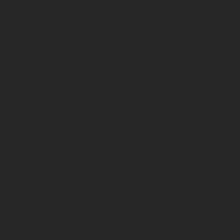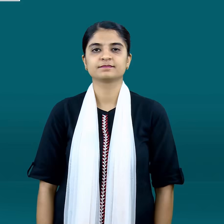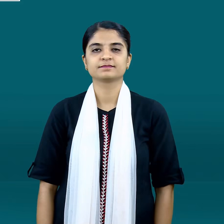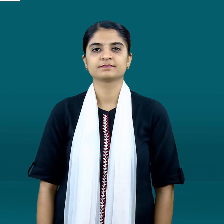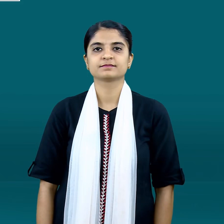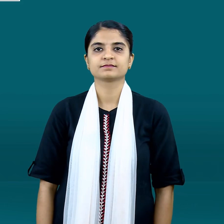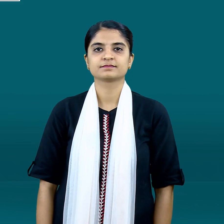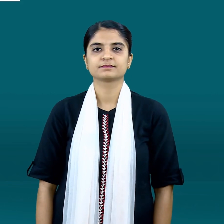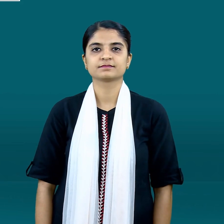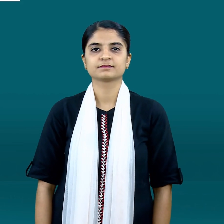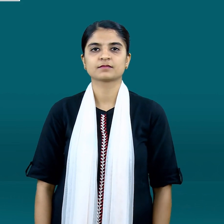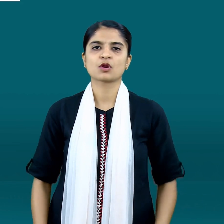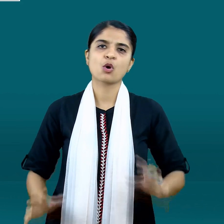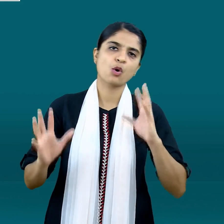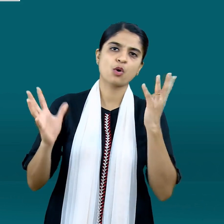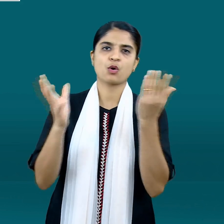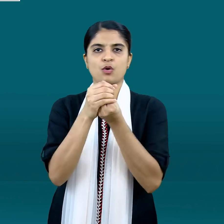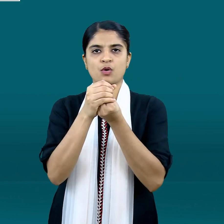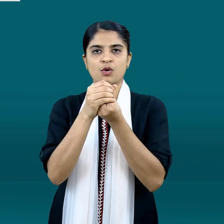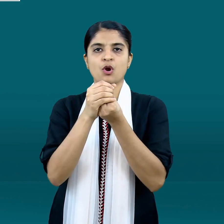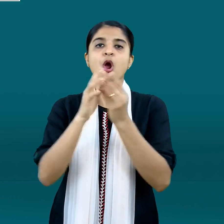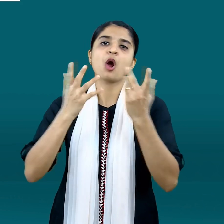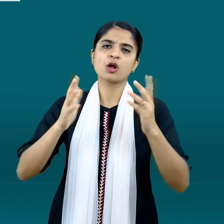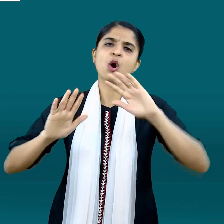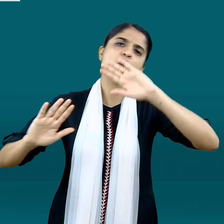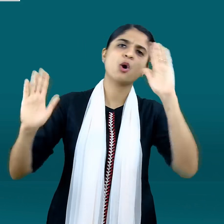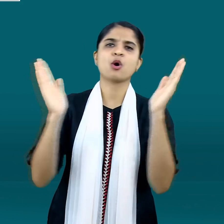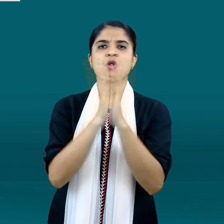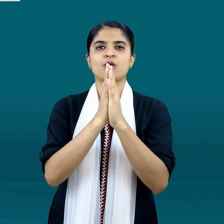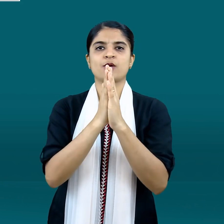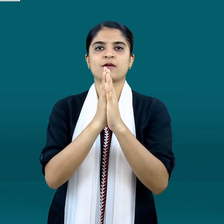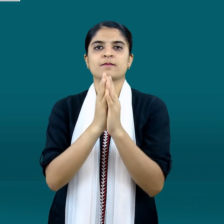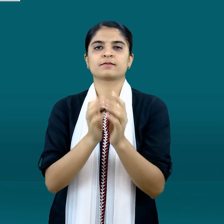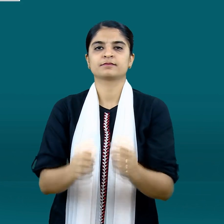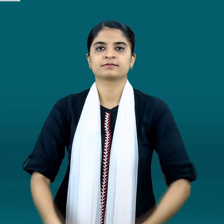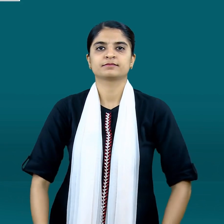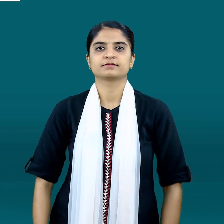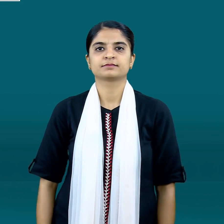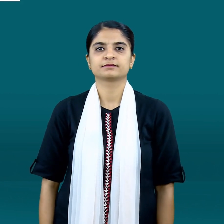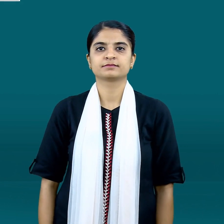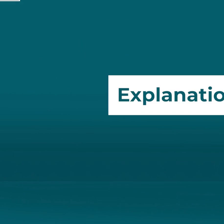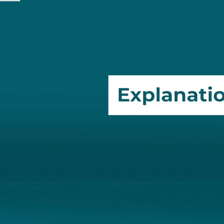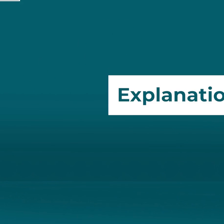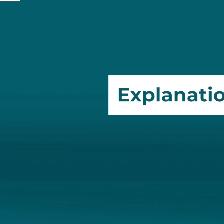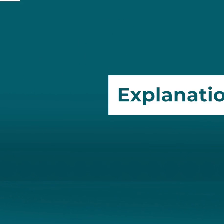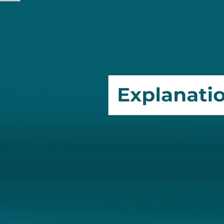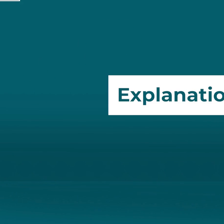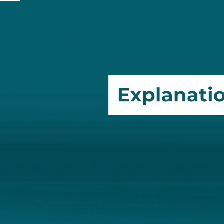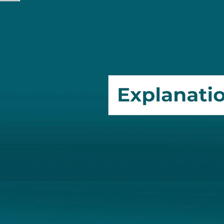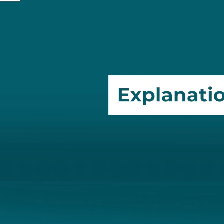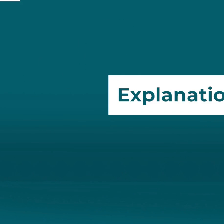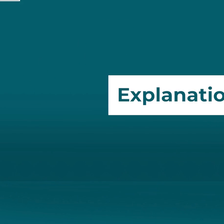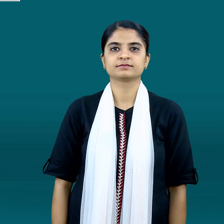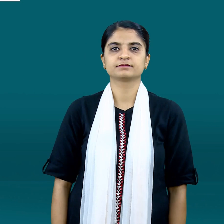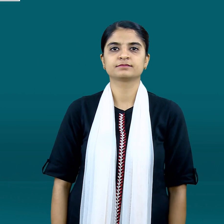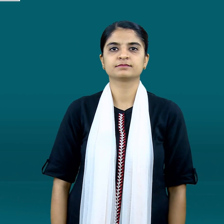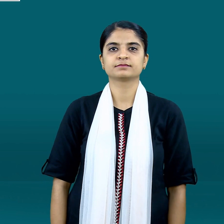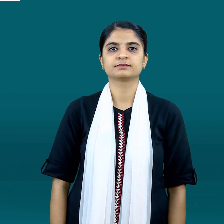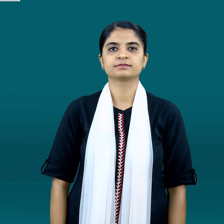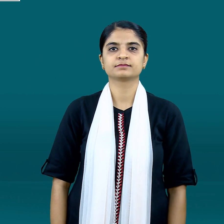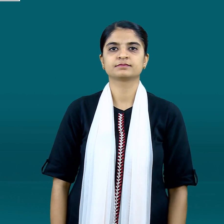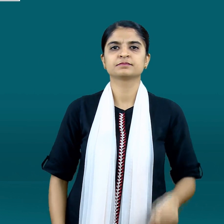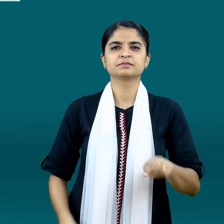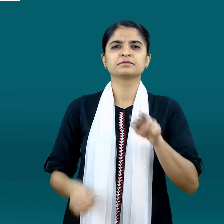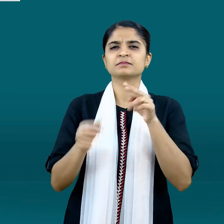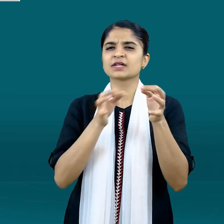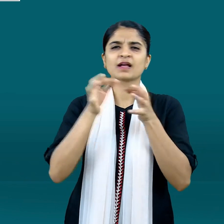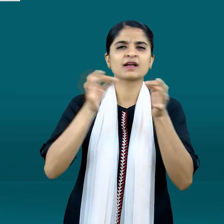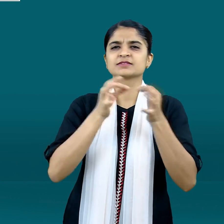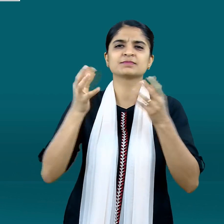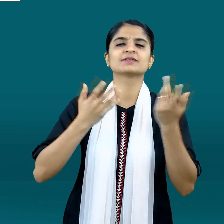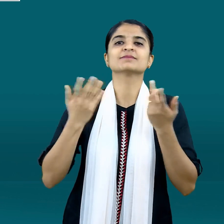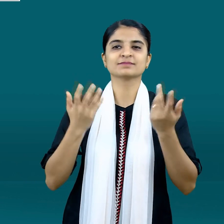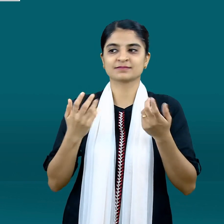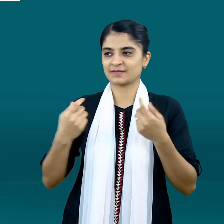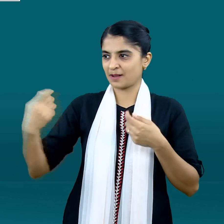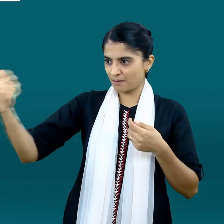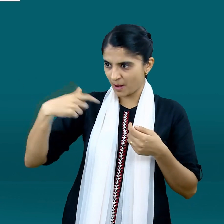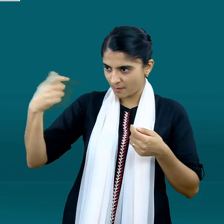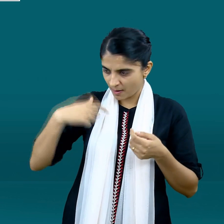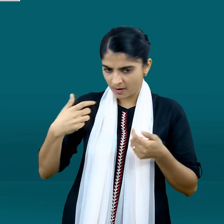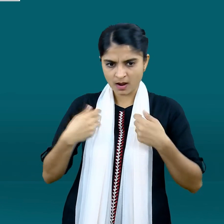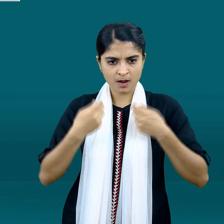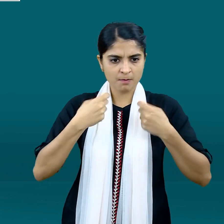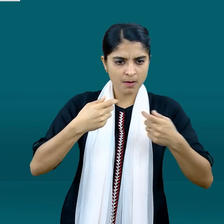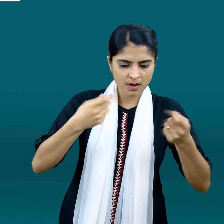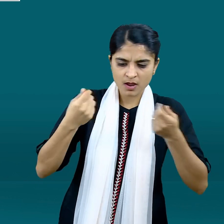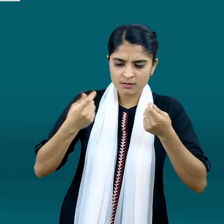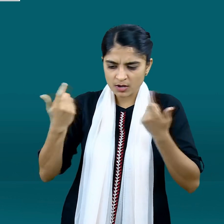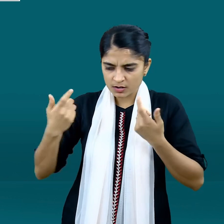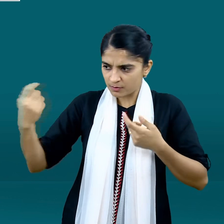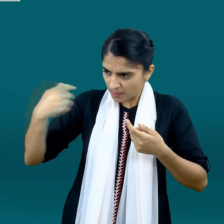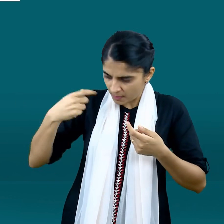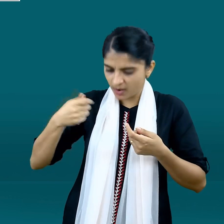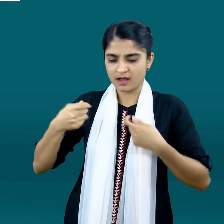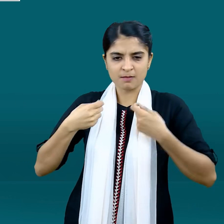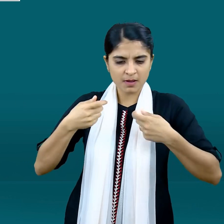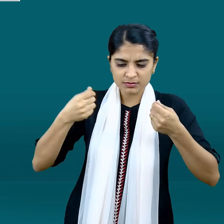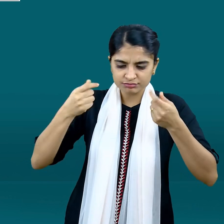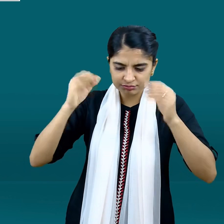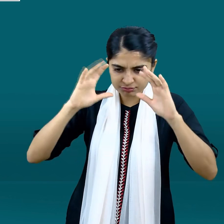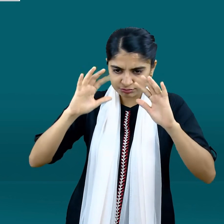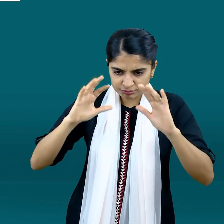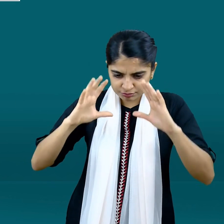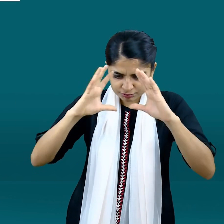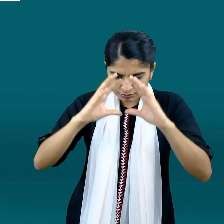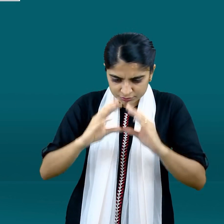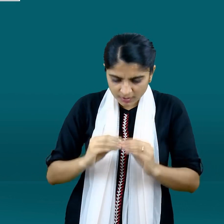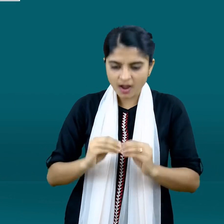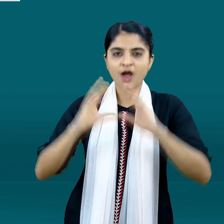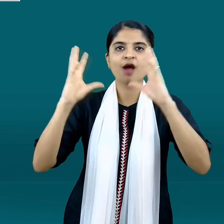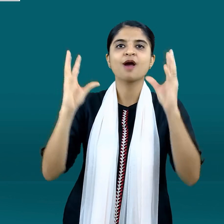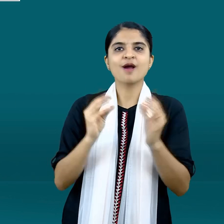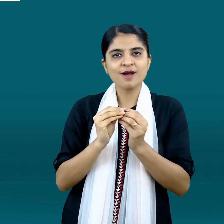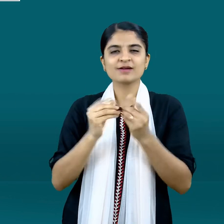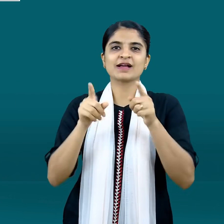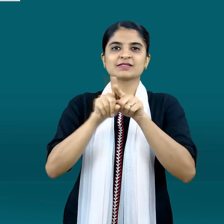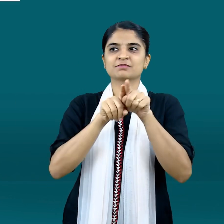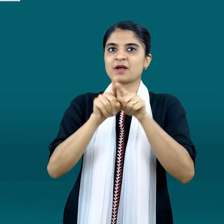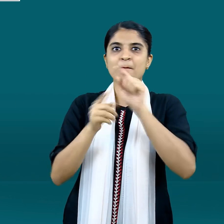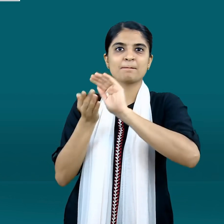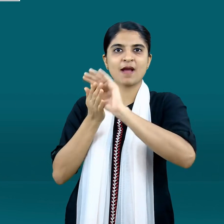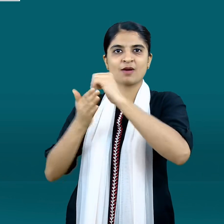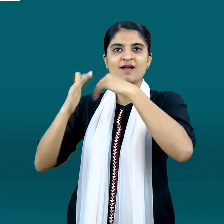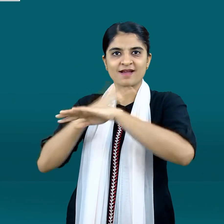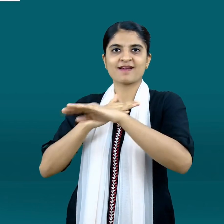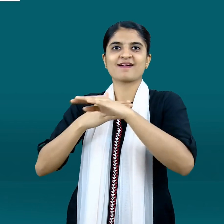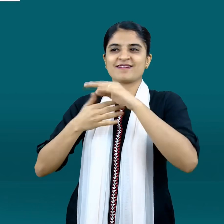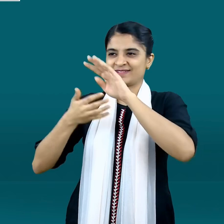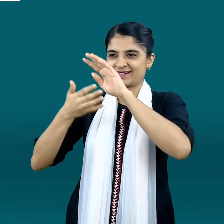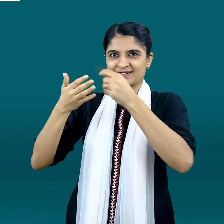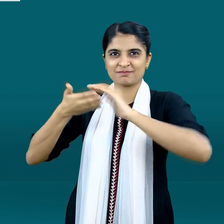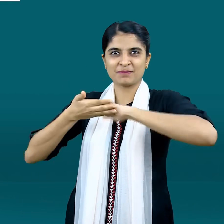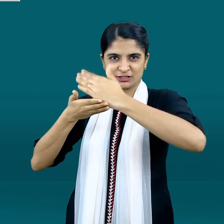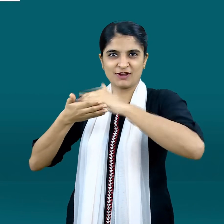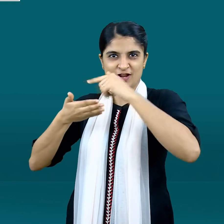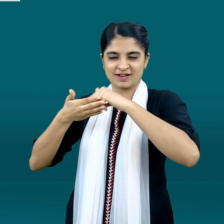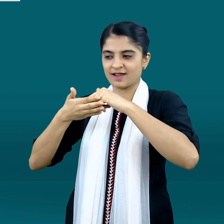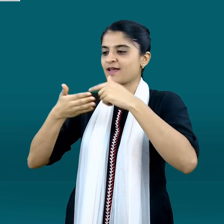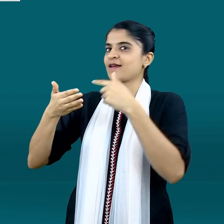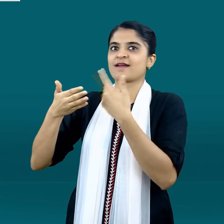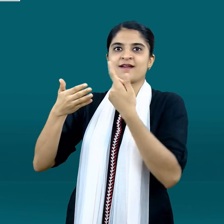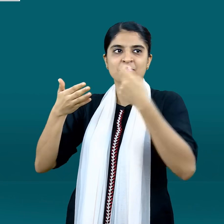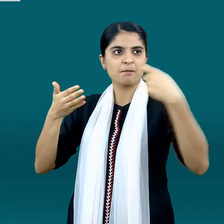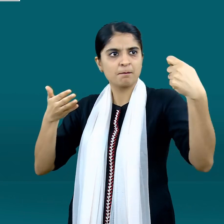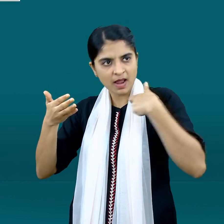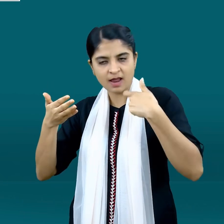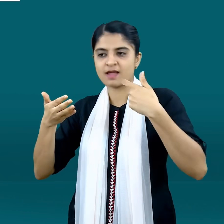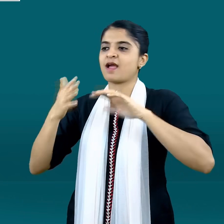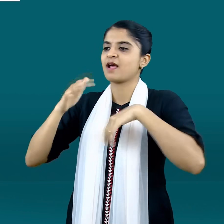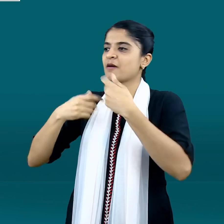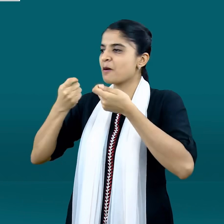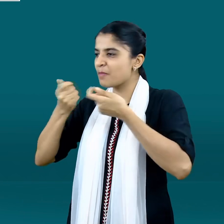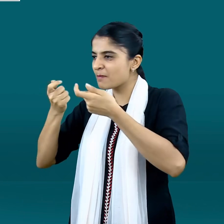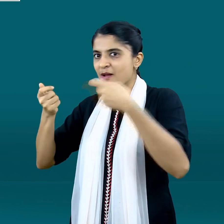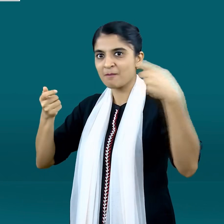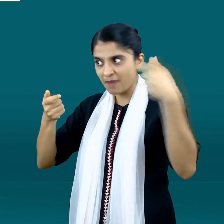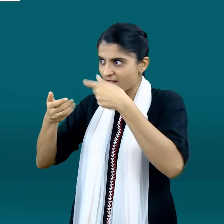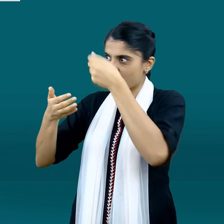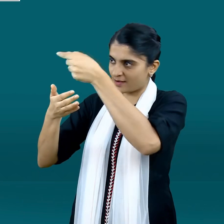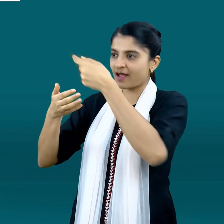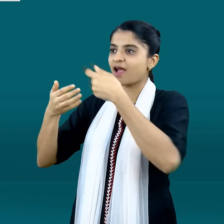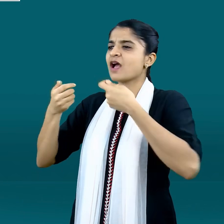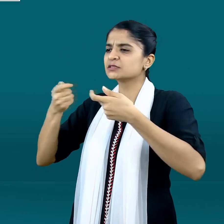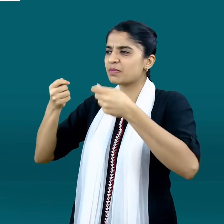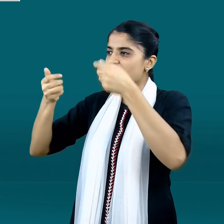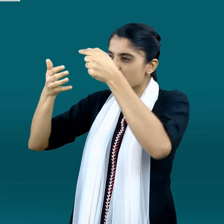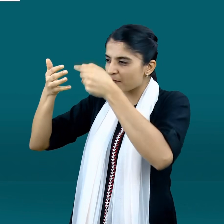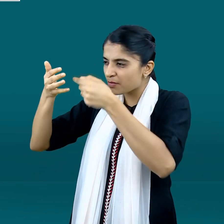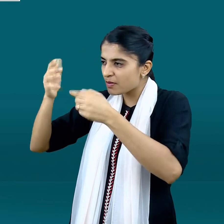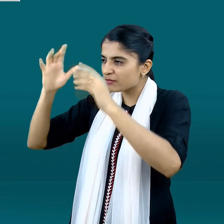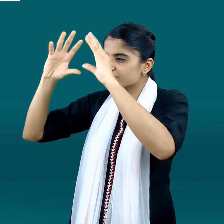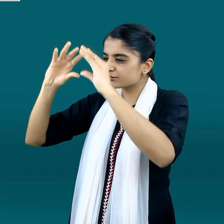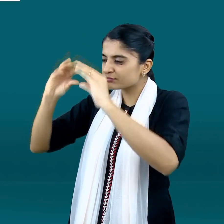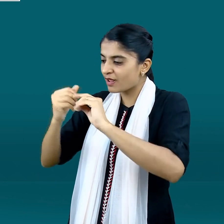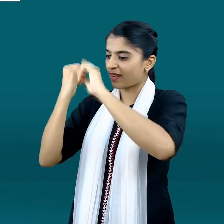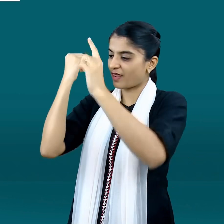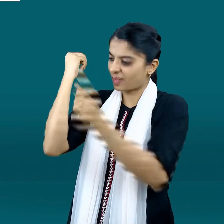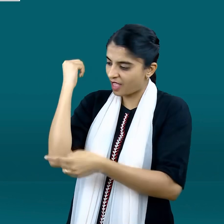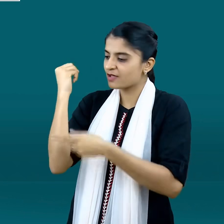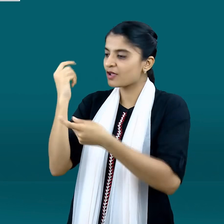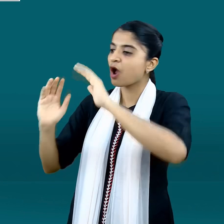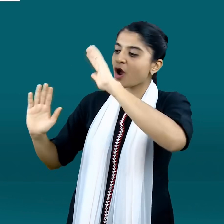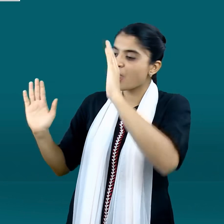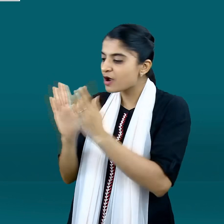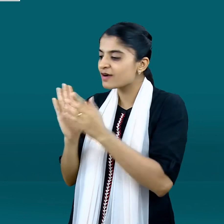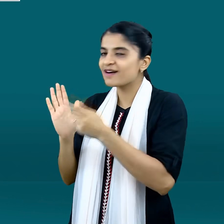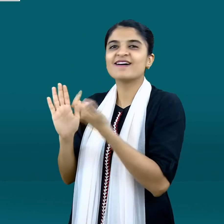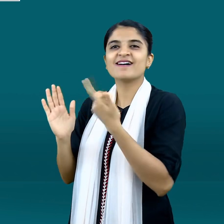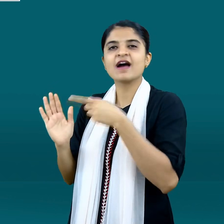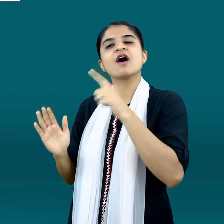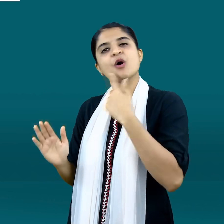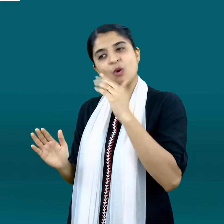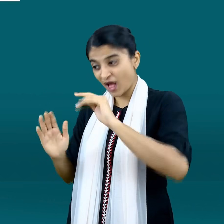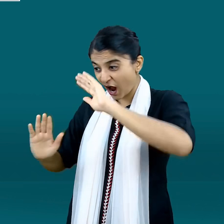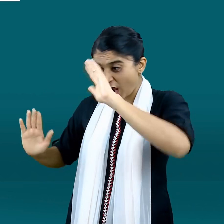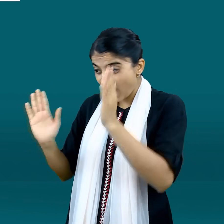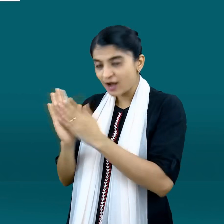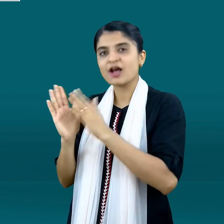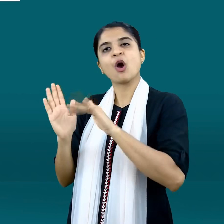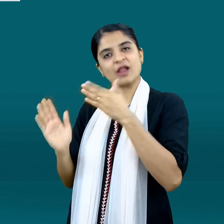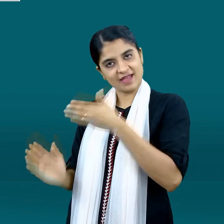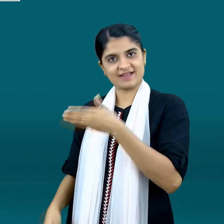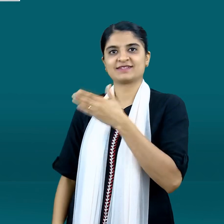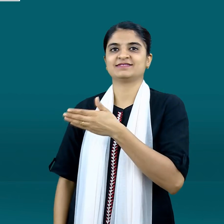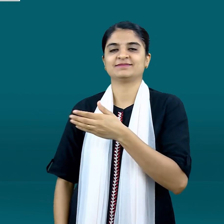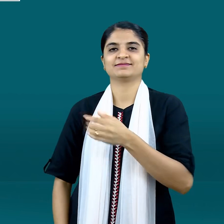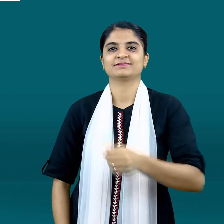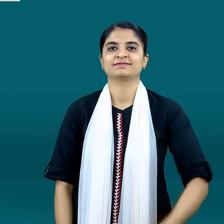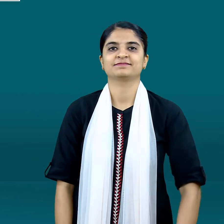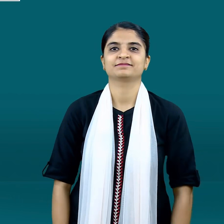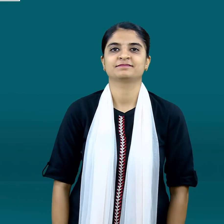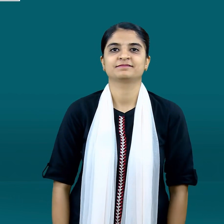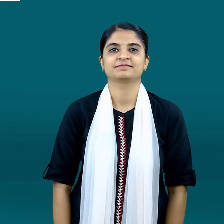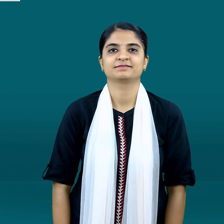Total